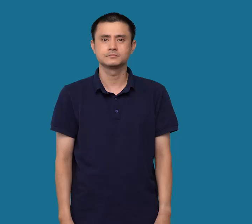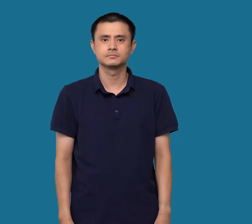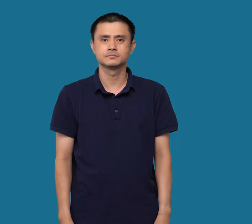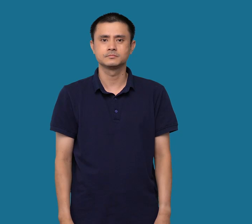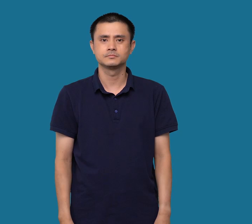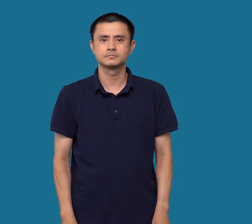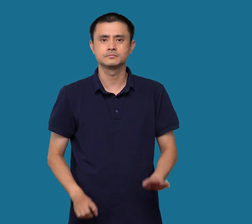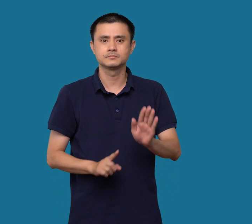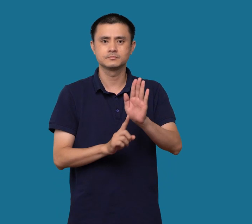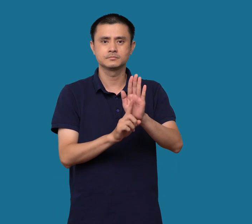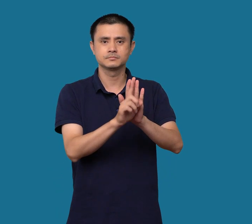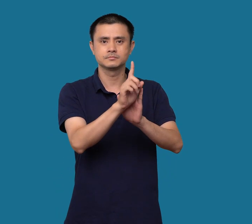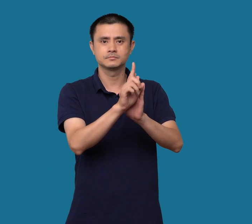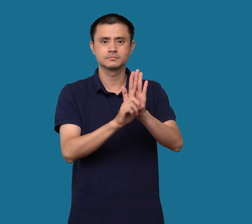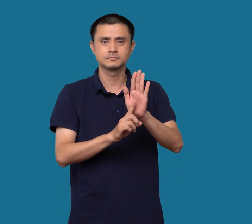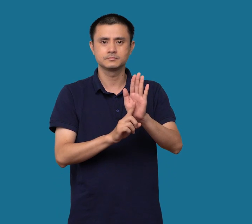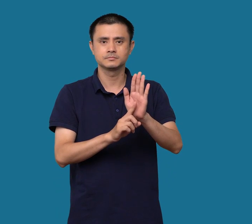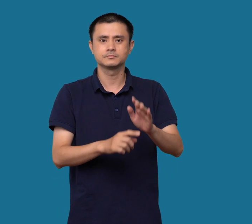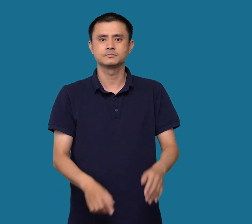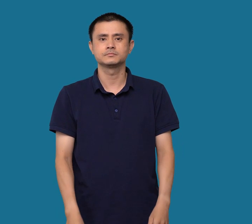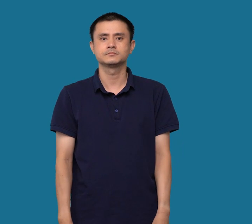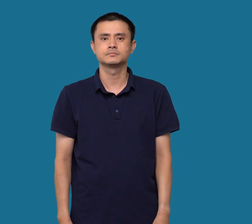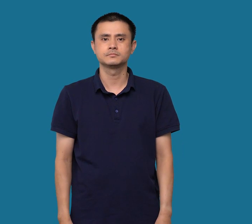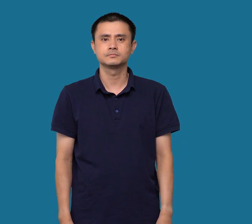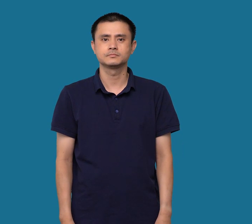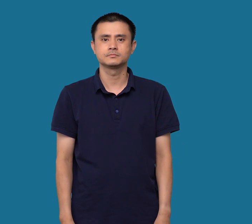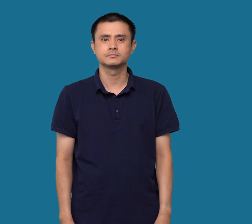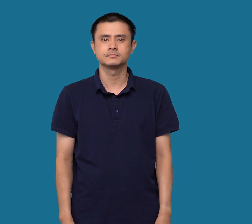nhiệt kế